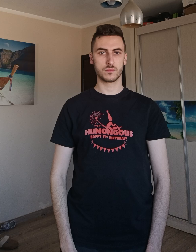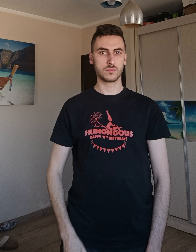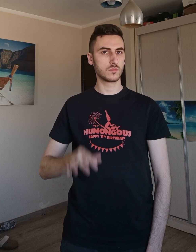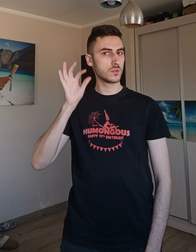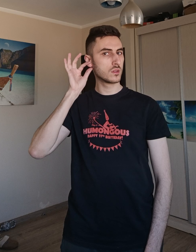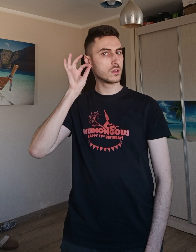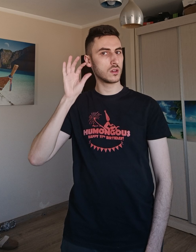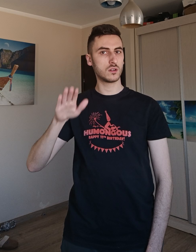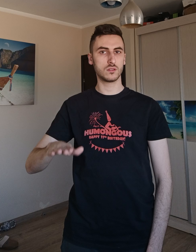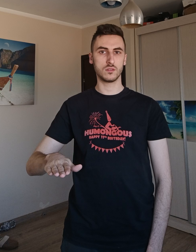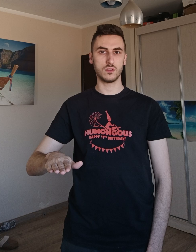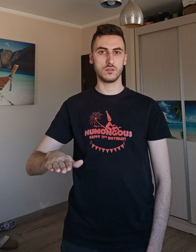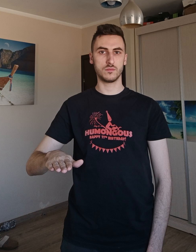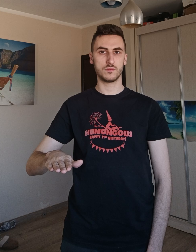ילדה